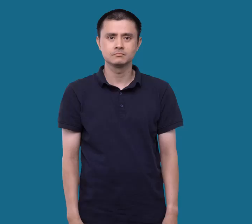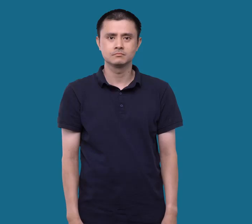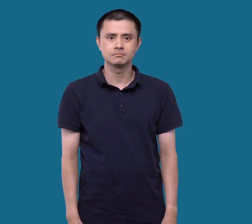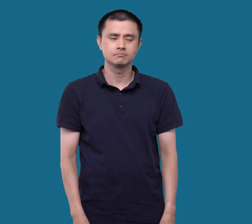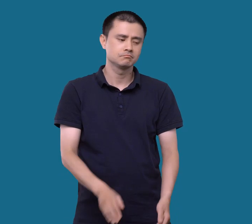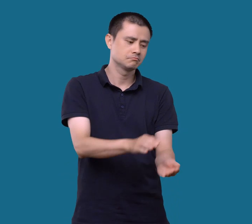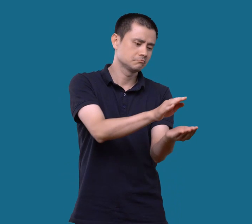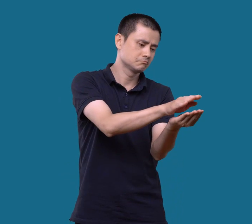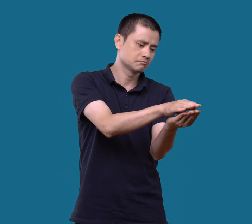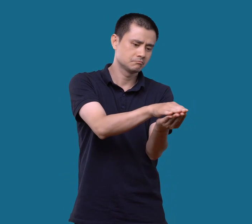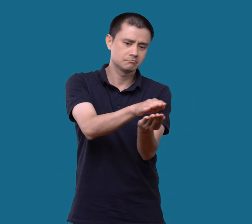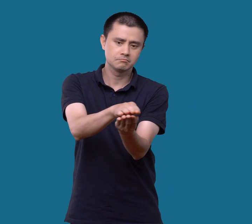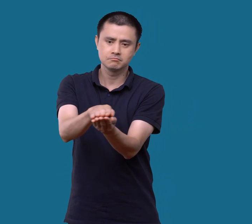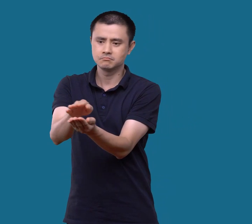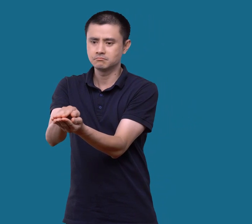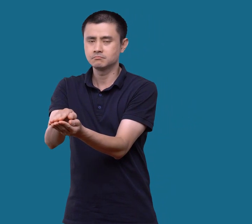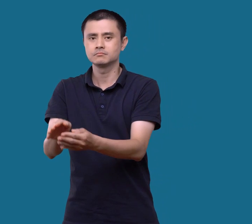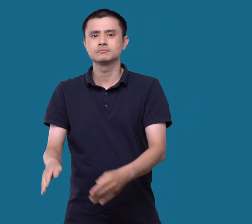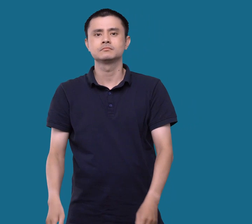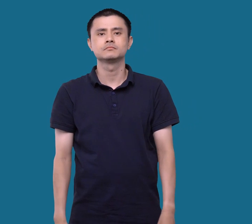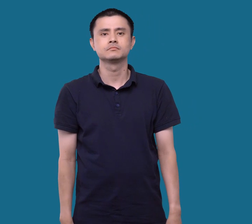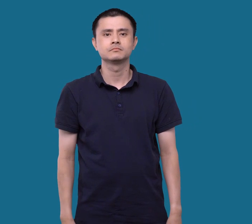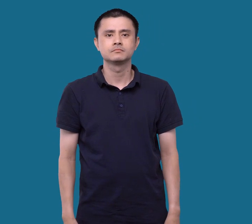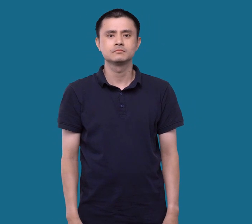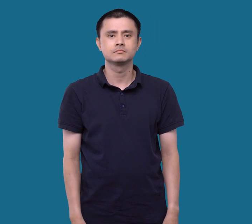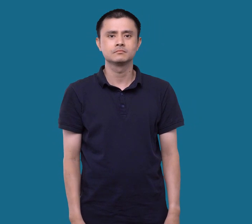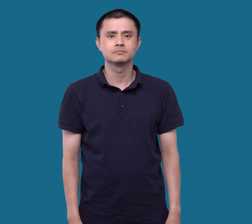nghĩa trang